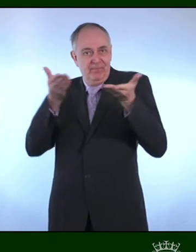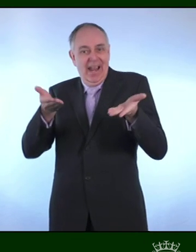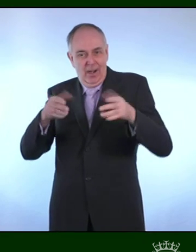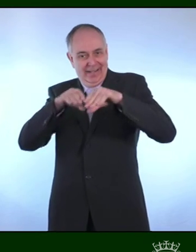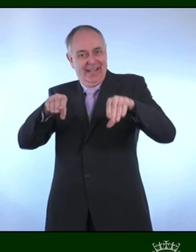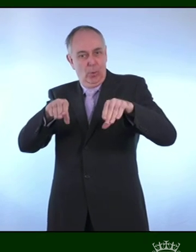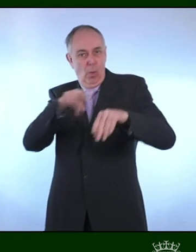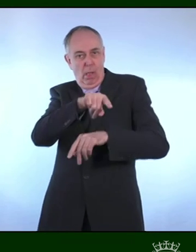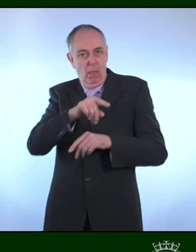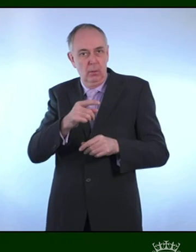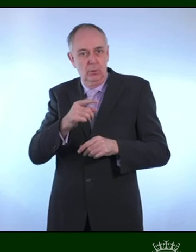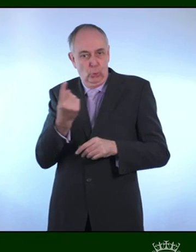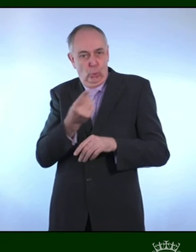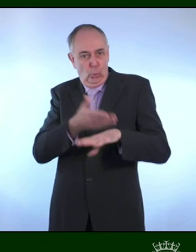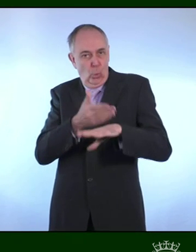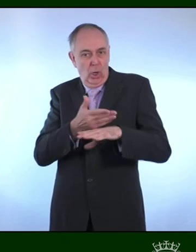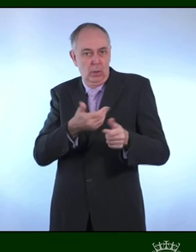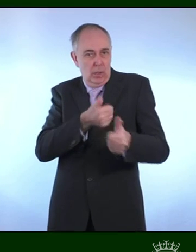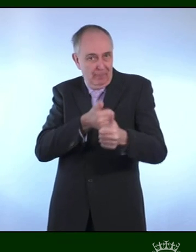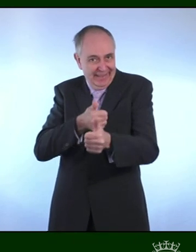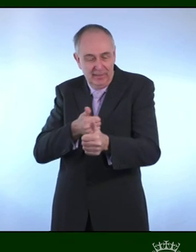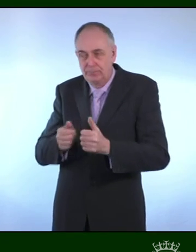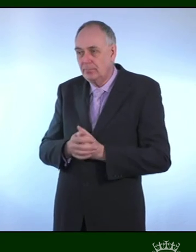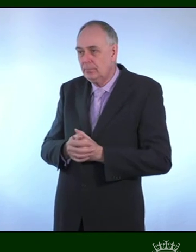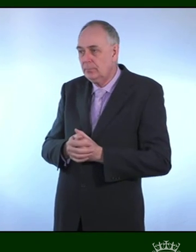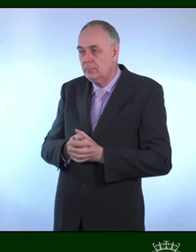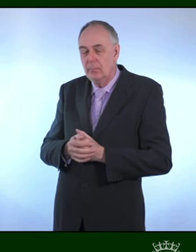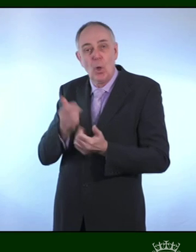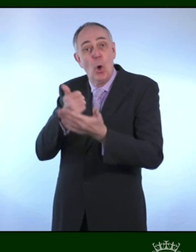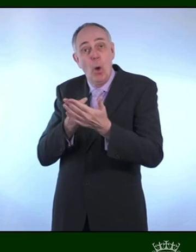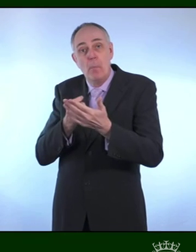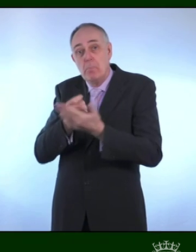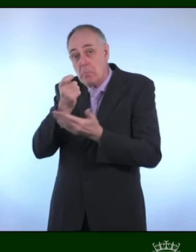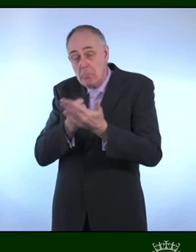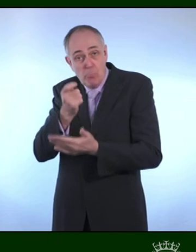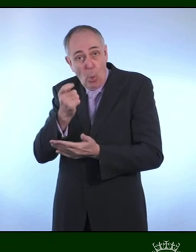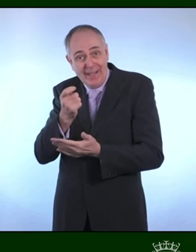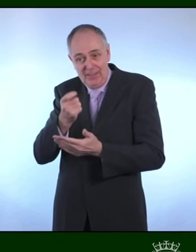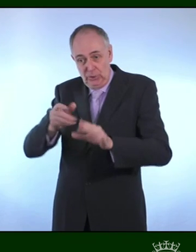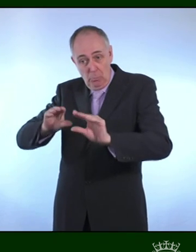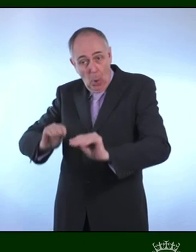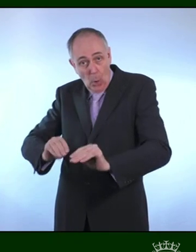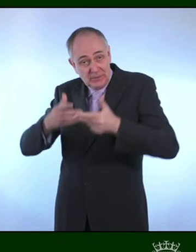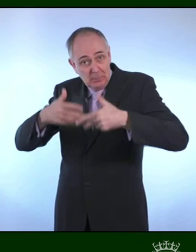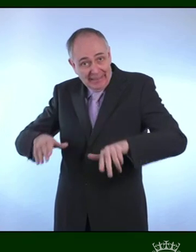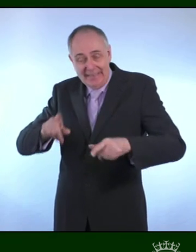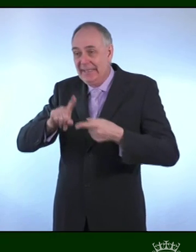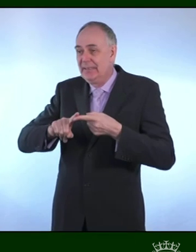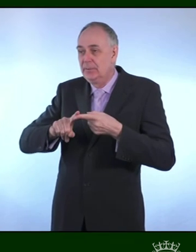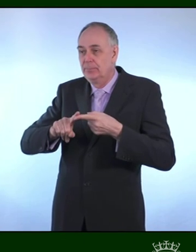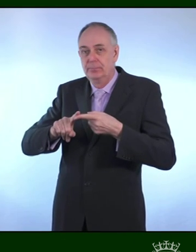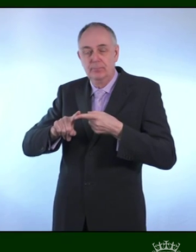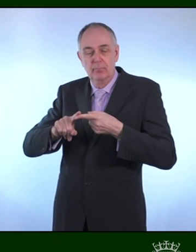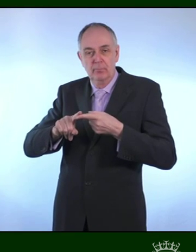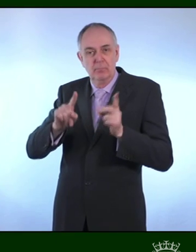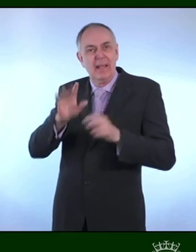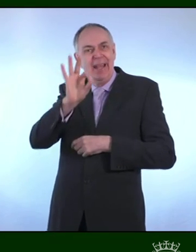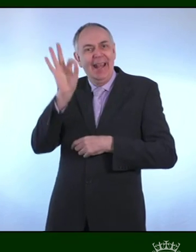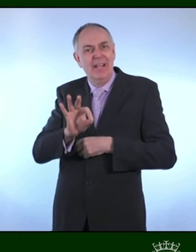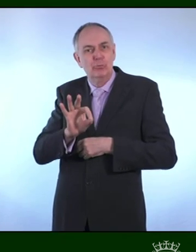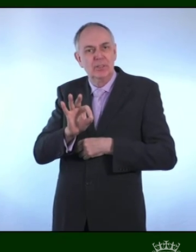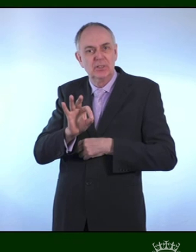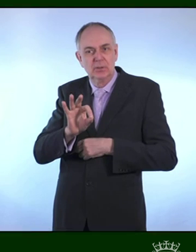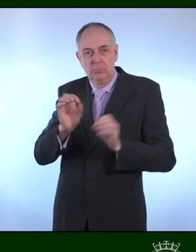I remind him that we have extended mortgage holidays, and are giving all sorts of help and interest-free loans to everybody across the whole country.